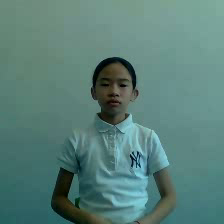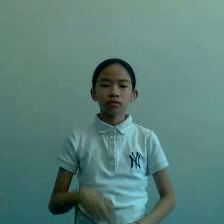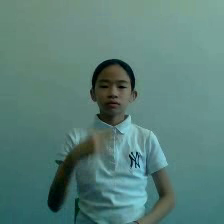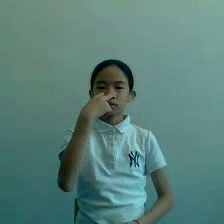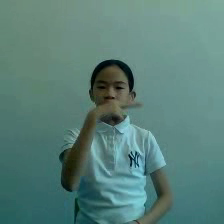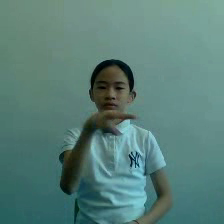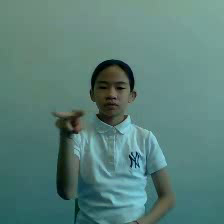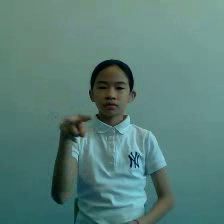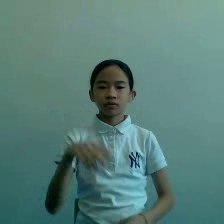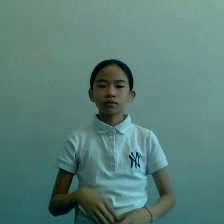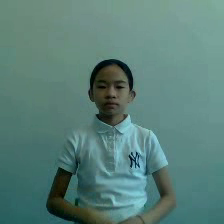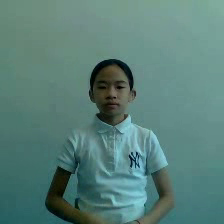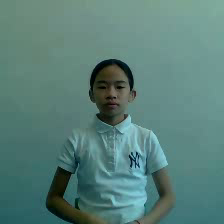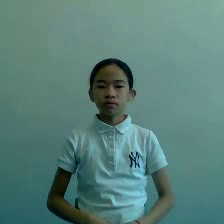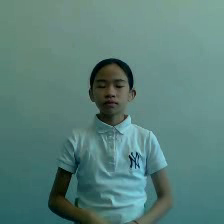Nhìn